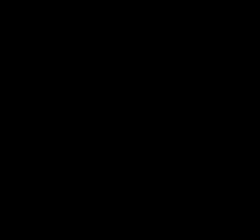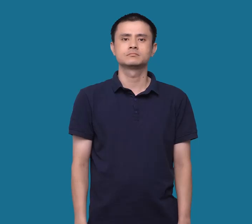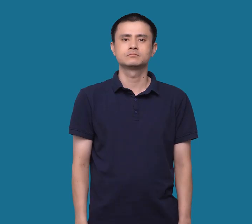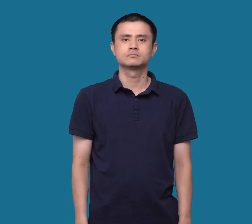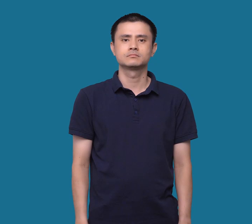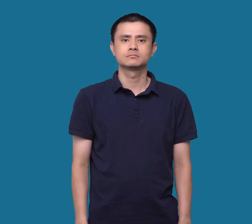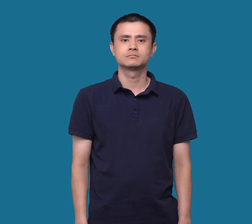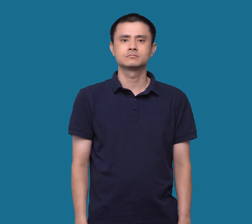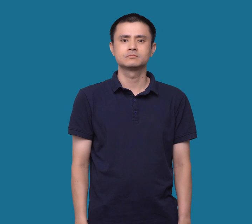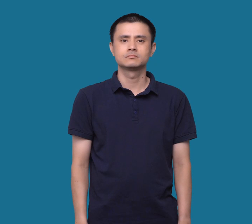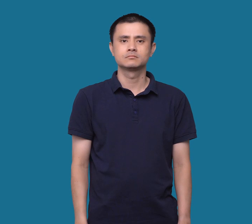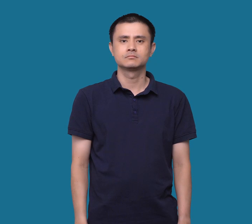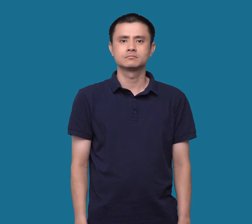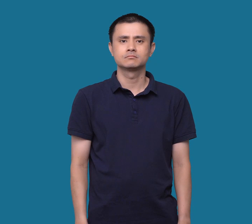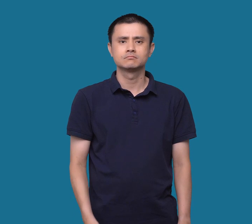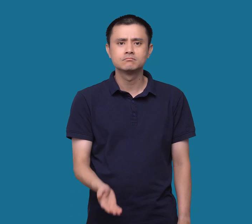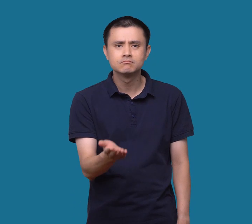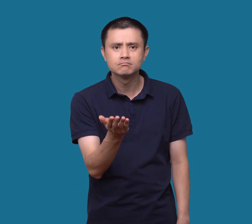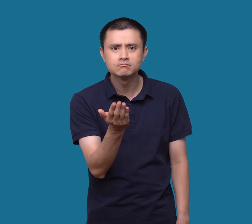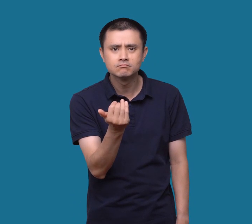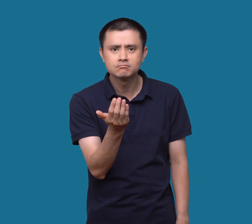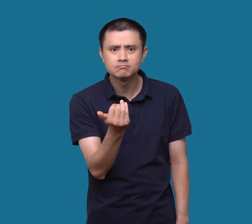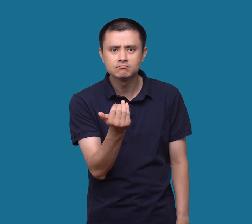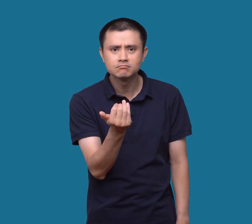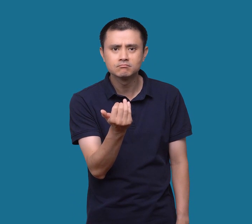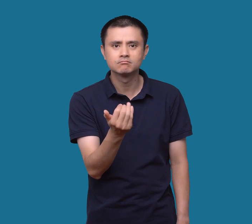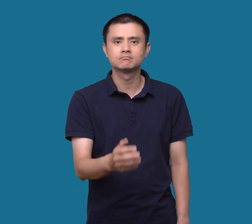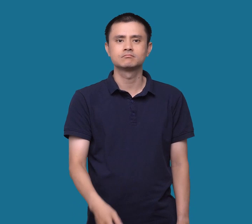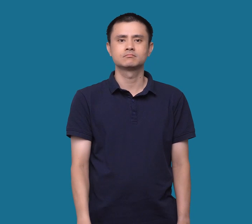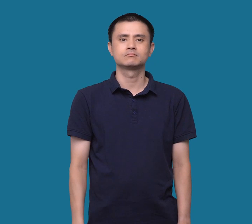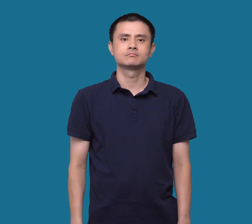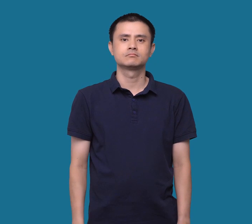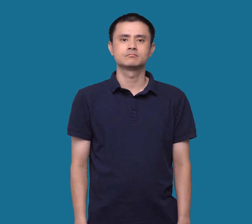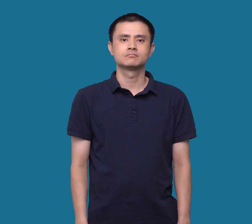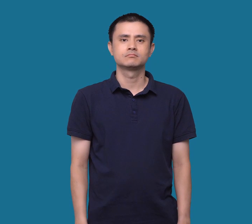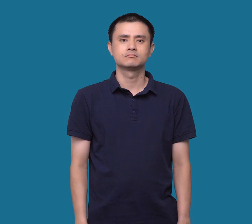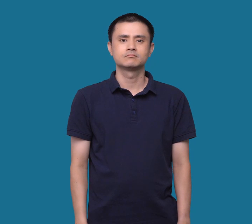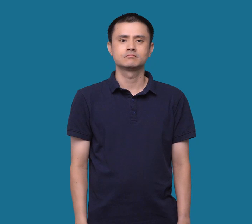yêu cầu